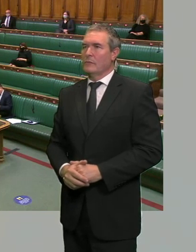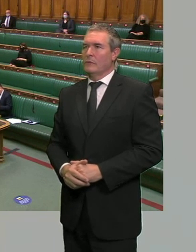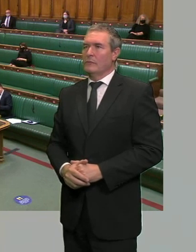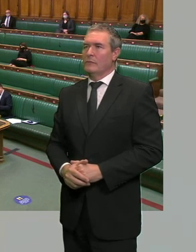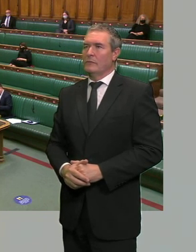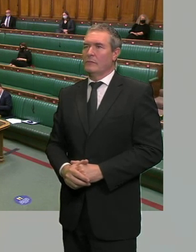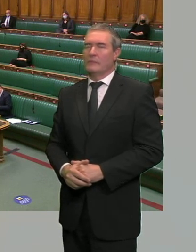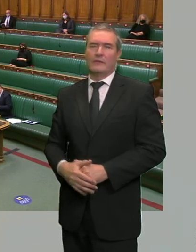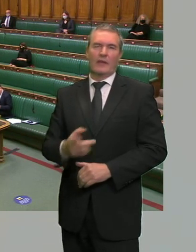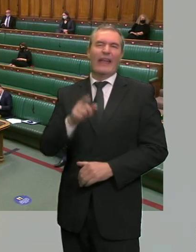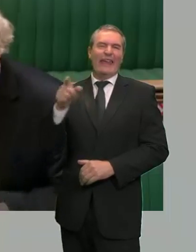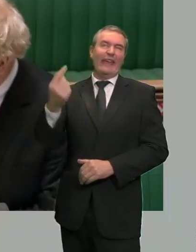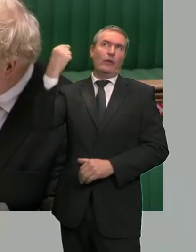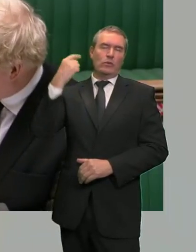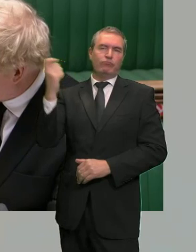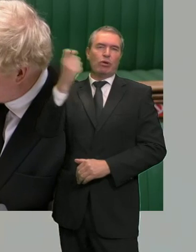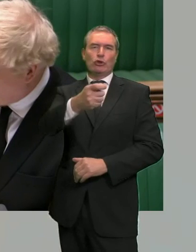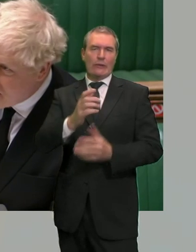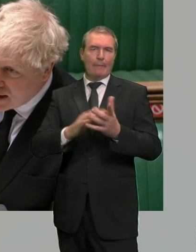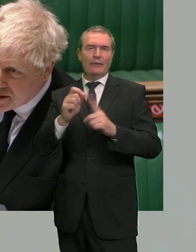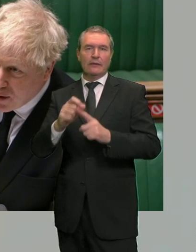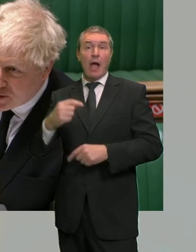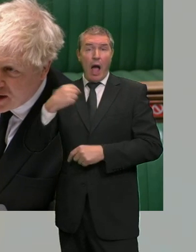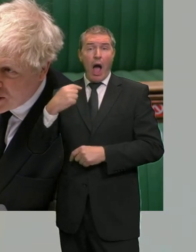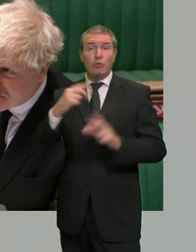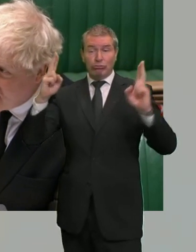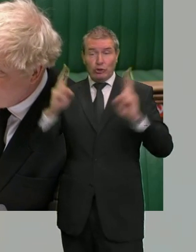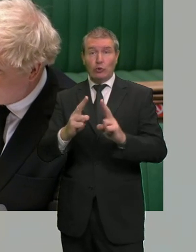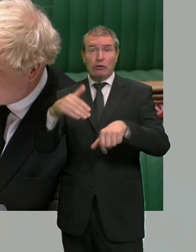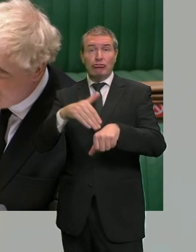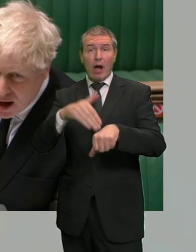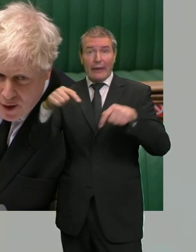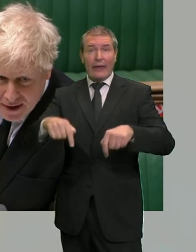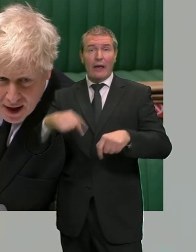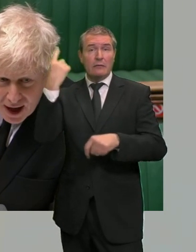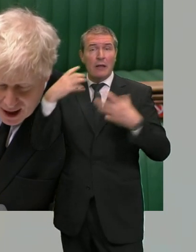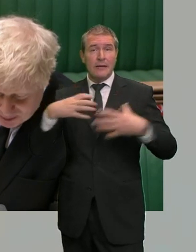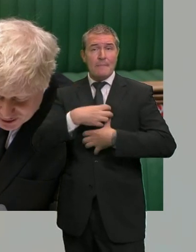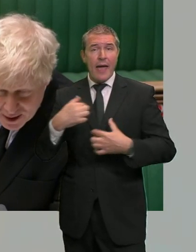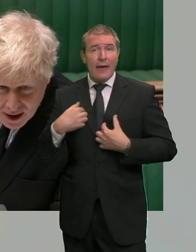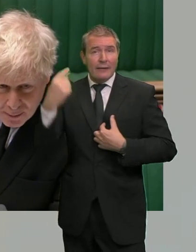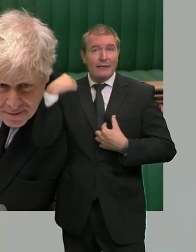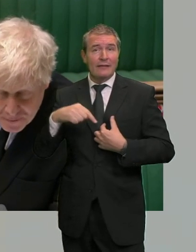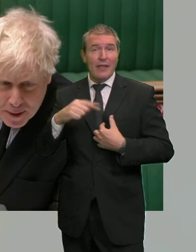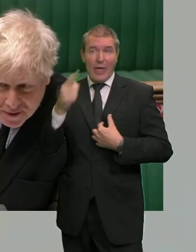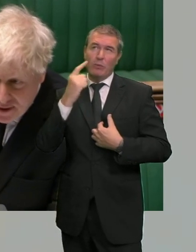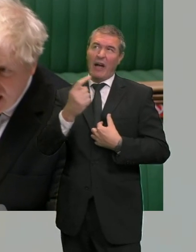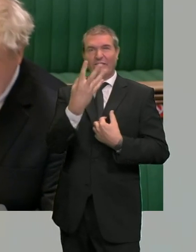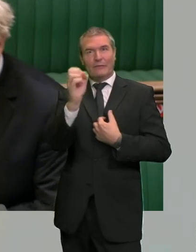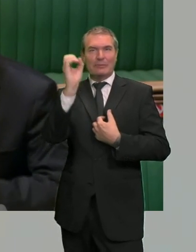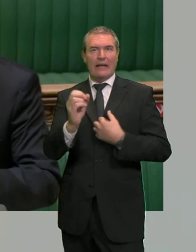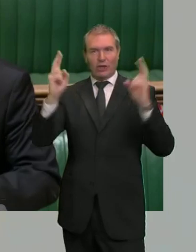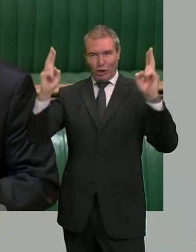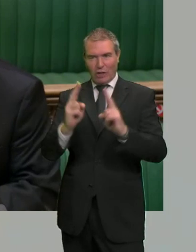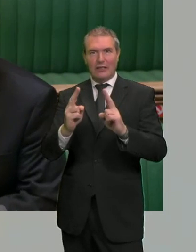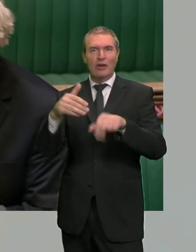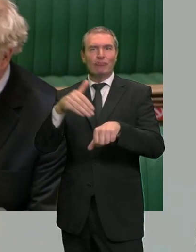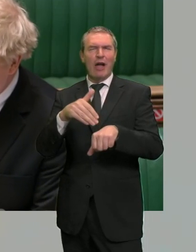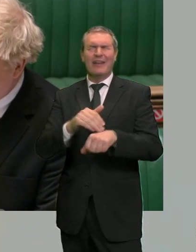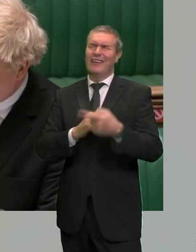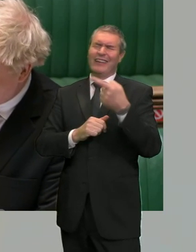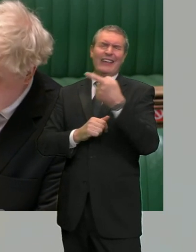While the right honourable and learned Gentleman was prosecuting MPs, I was cutting crime in London by 23% and cutting the murder rate by 50%.